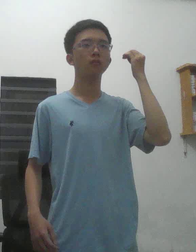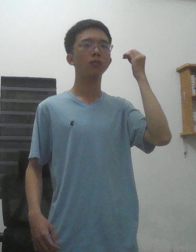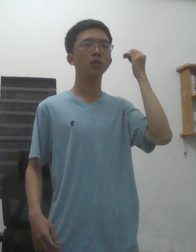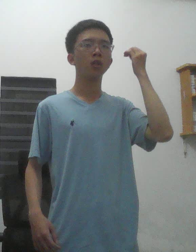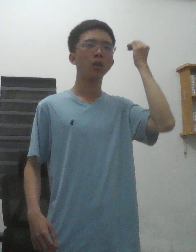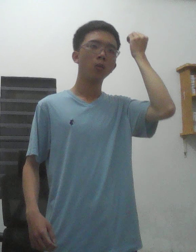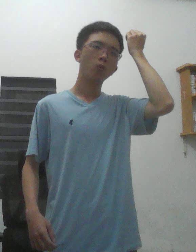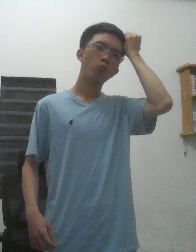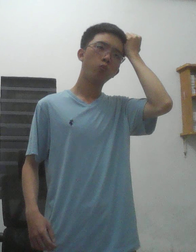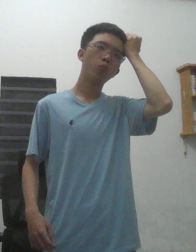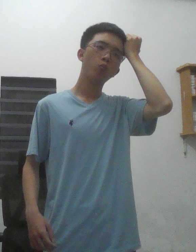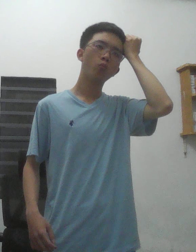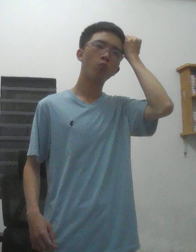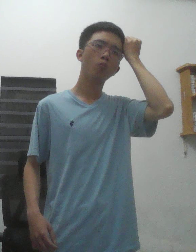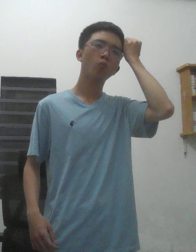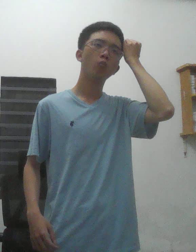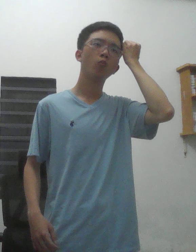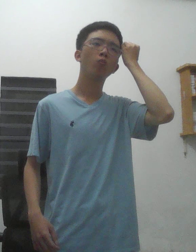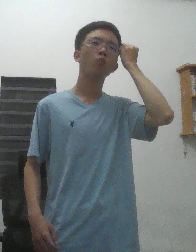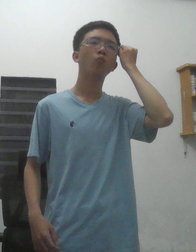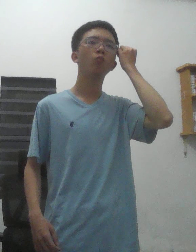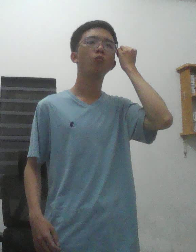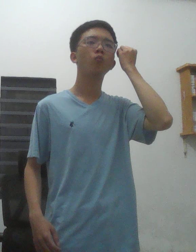oi troi